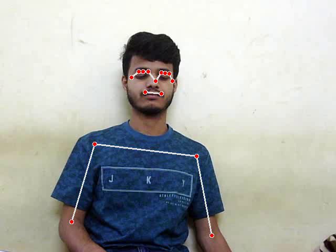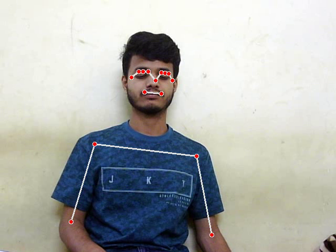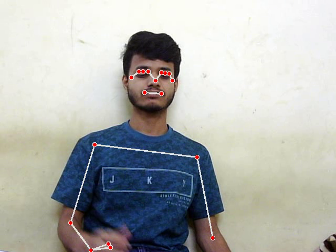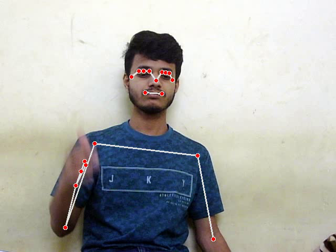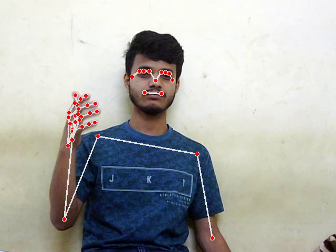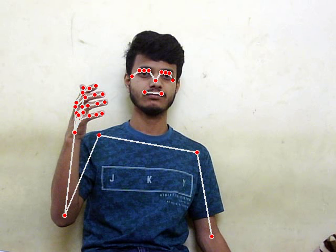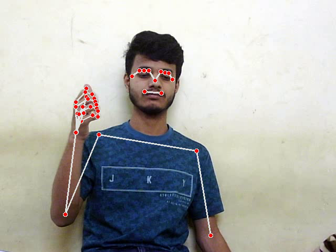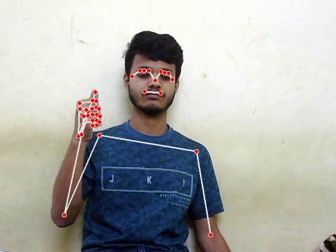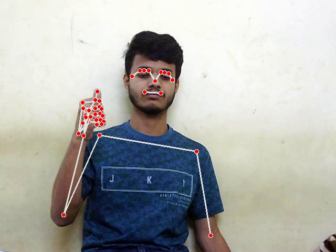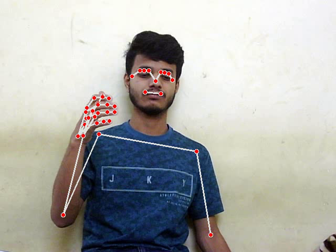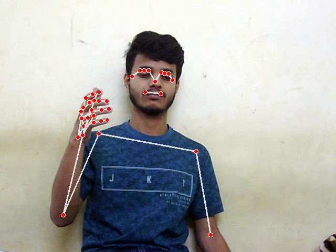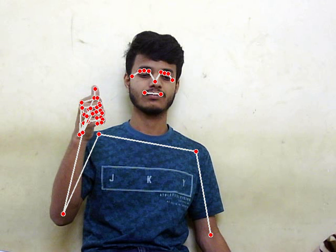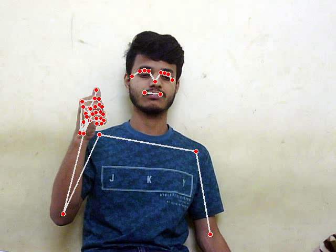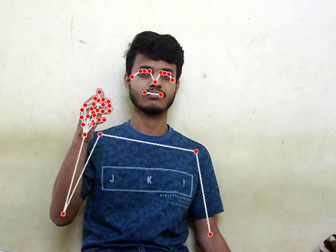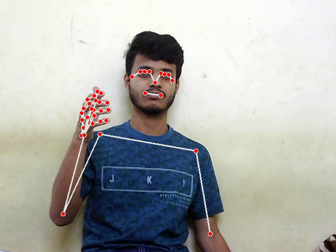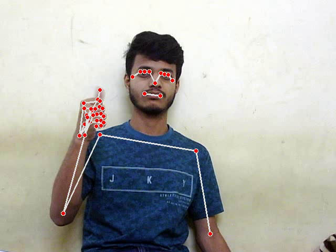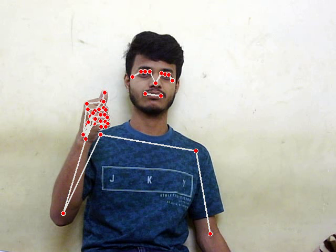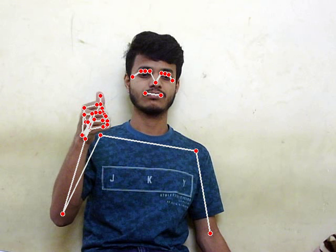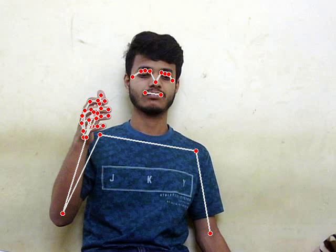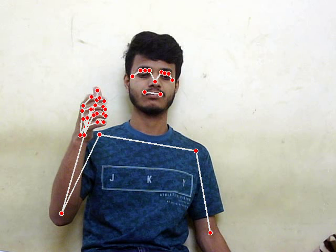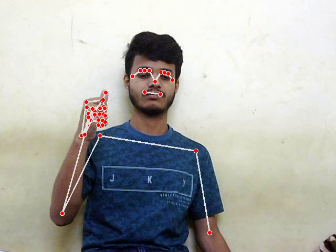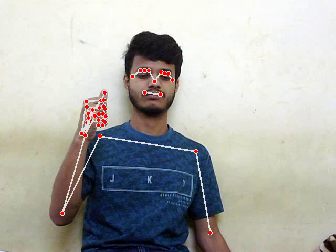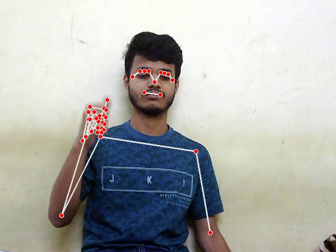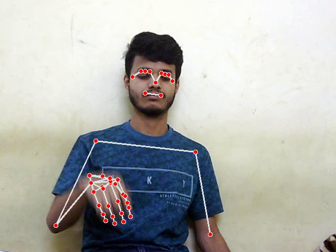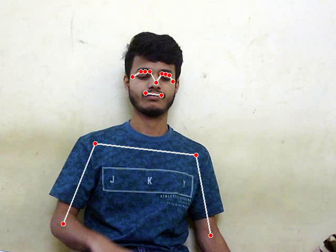milk